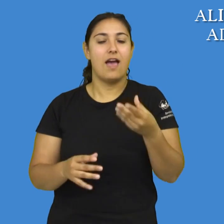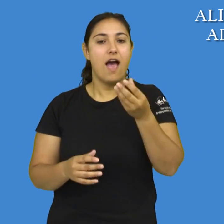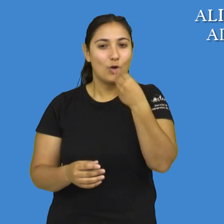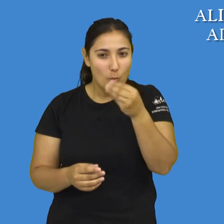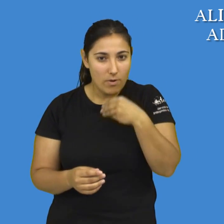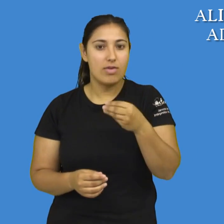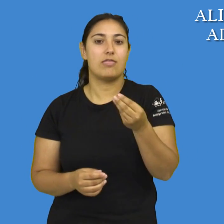comer